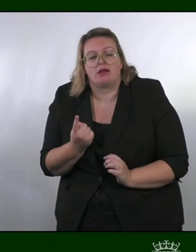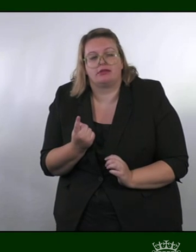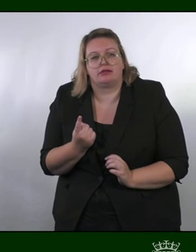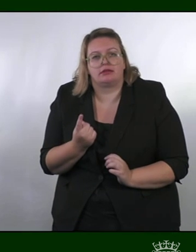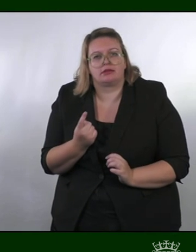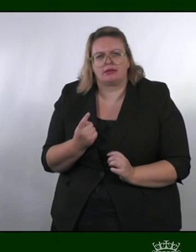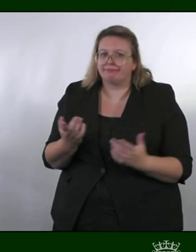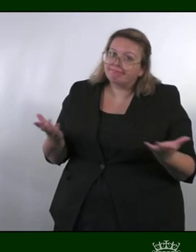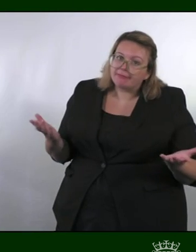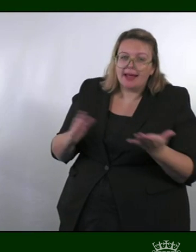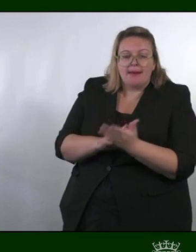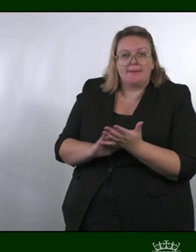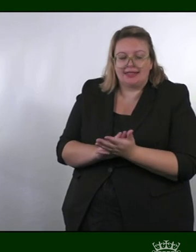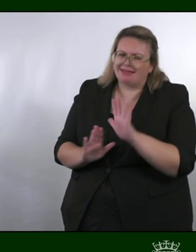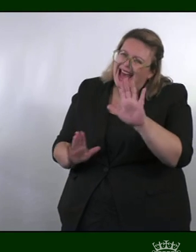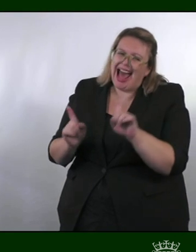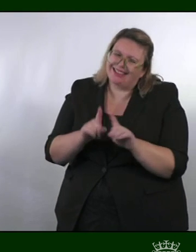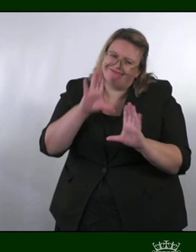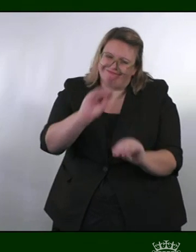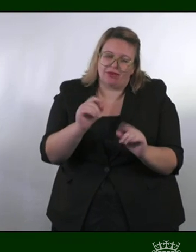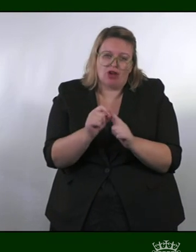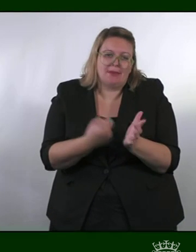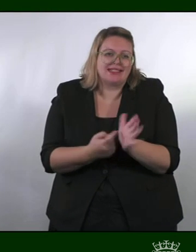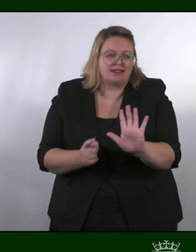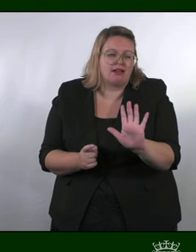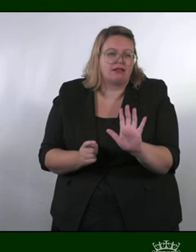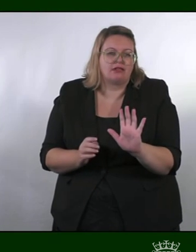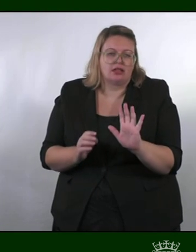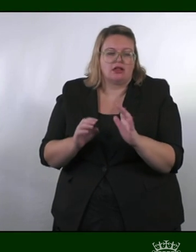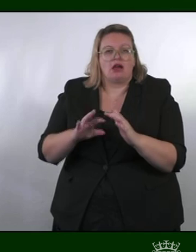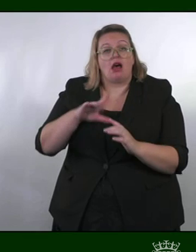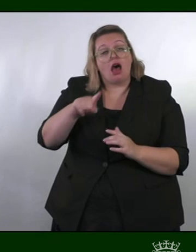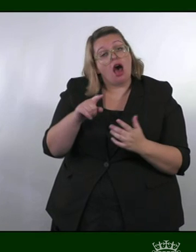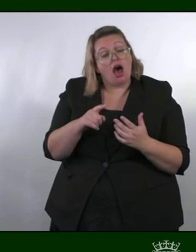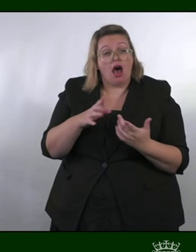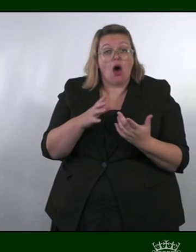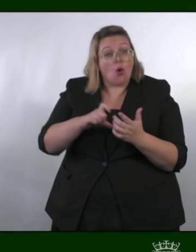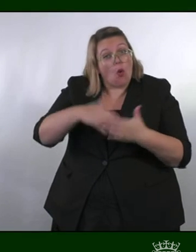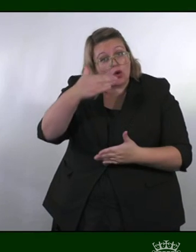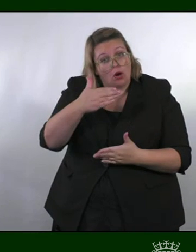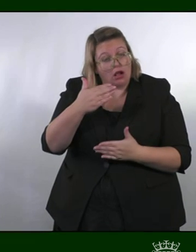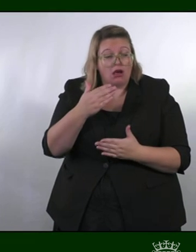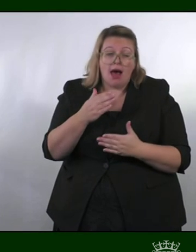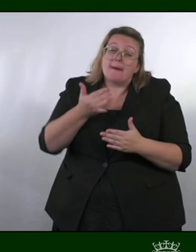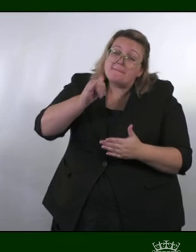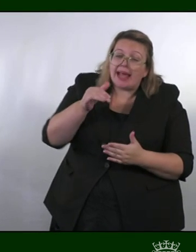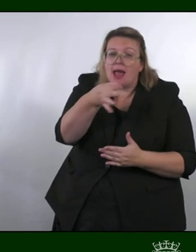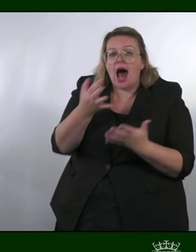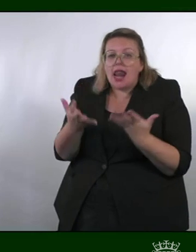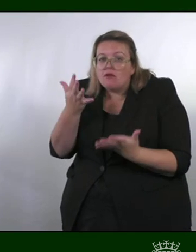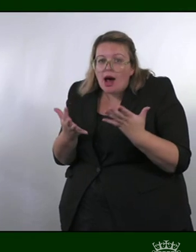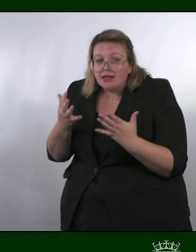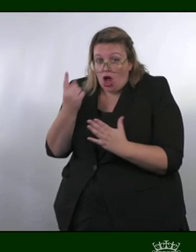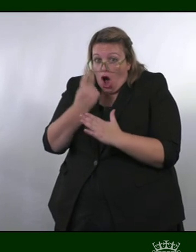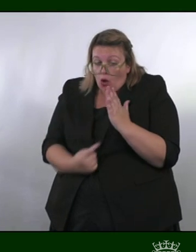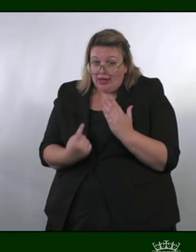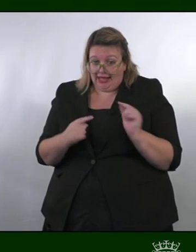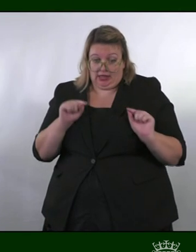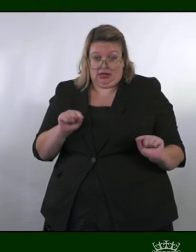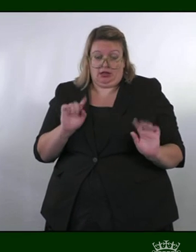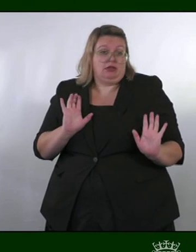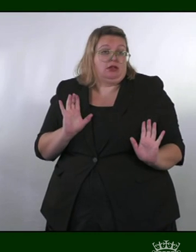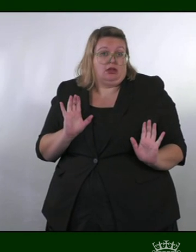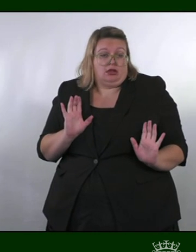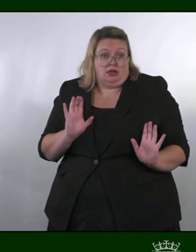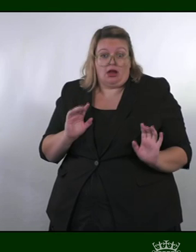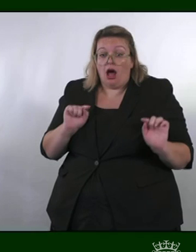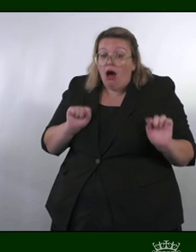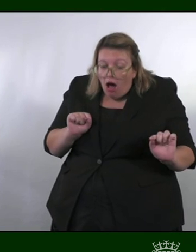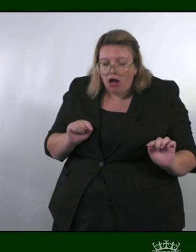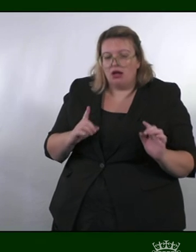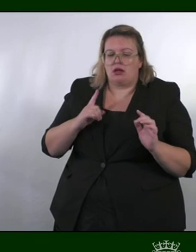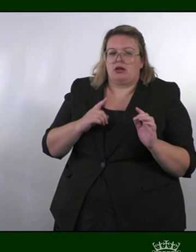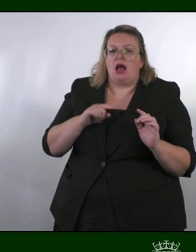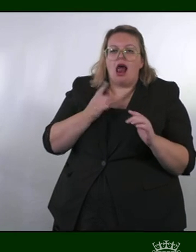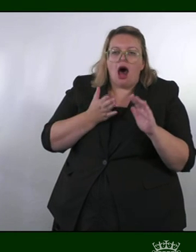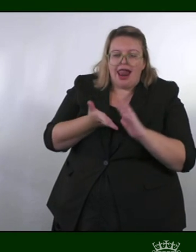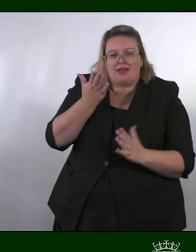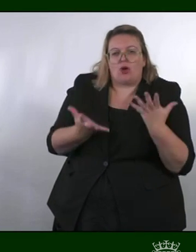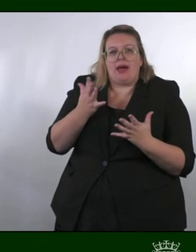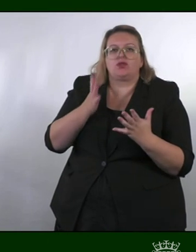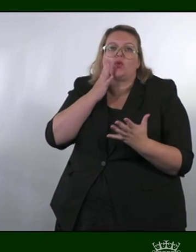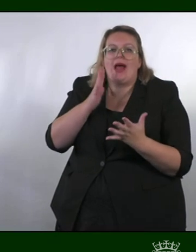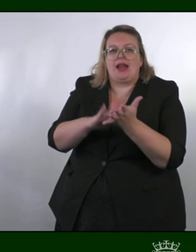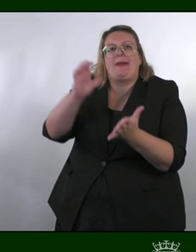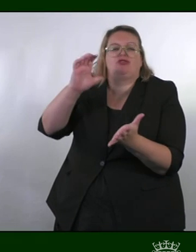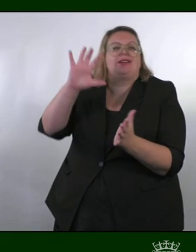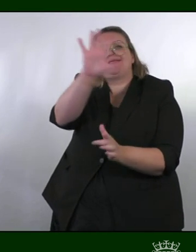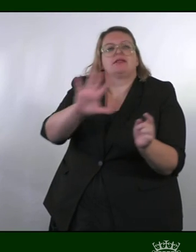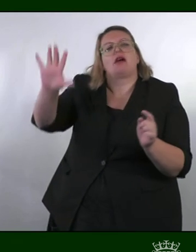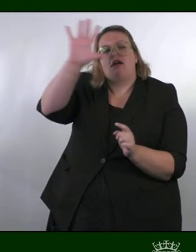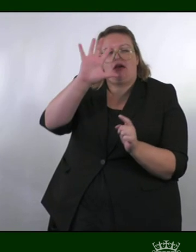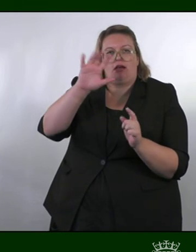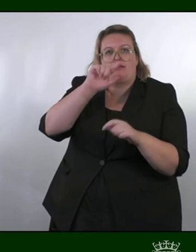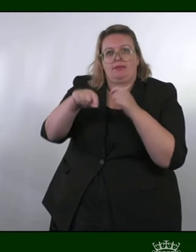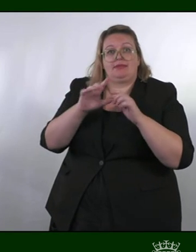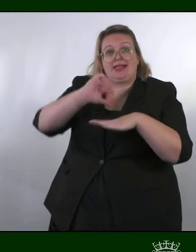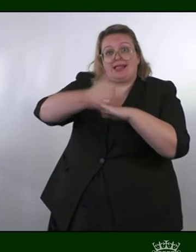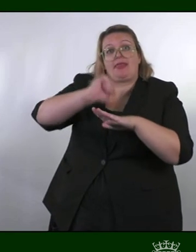So we now have a stark choice. By the way, Prime Minister, Cornwall is the only place—possibly with the Isle of Wight—where the infection rate today is less than it was in Greater Manchester when it went into local restrictions, so this idea that some areas are immune is wrong.